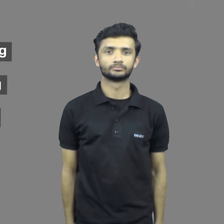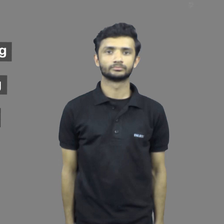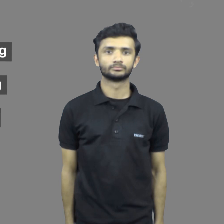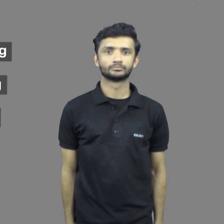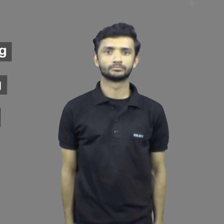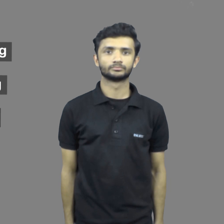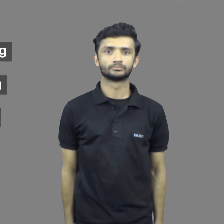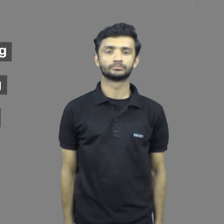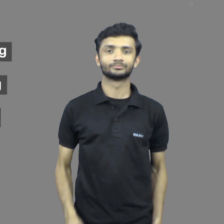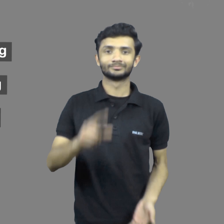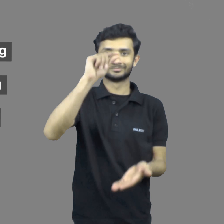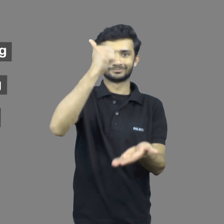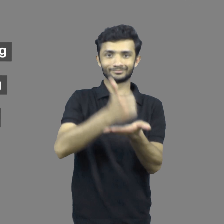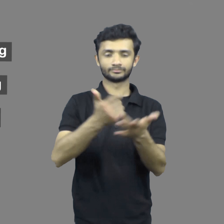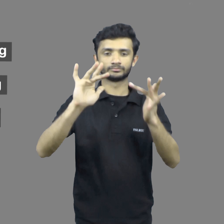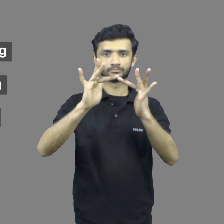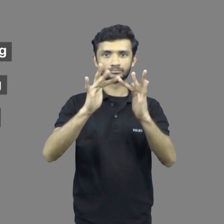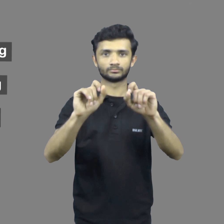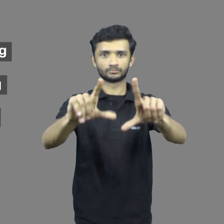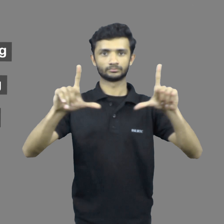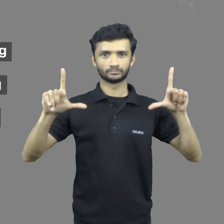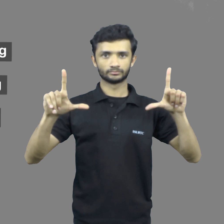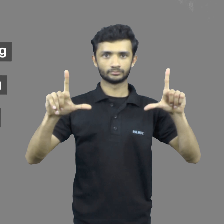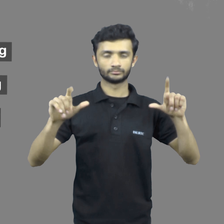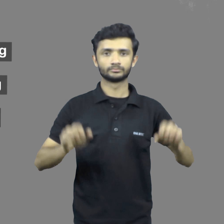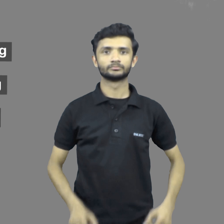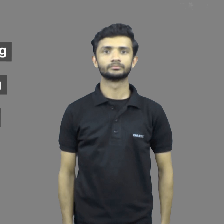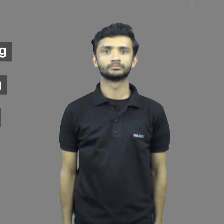Internet Banking Online Banking Web Banking